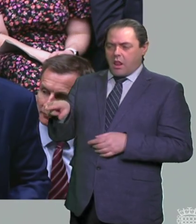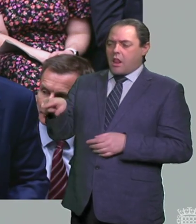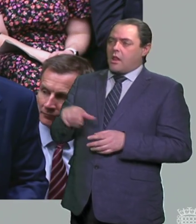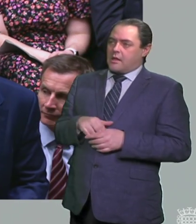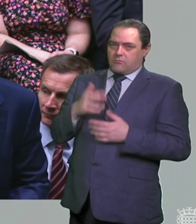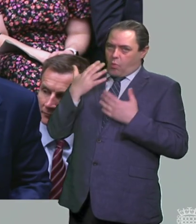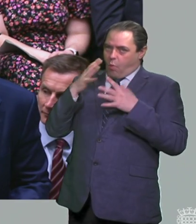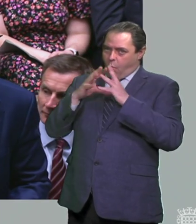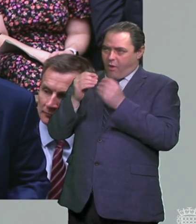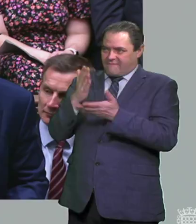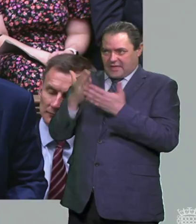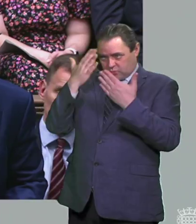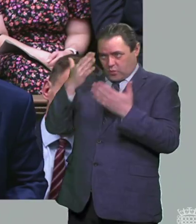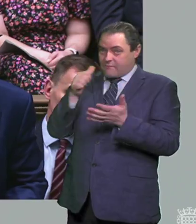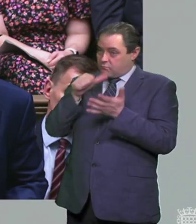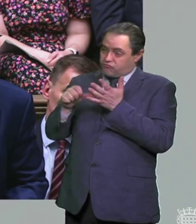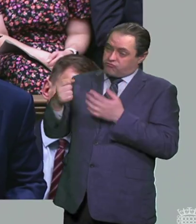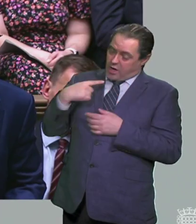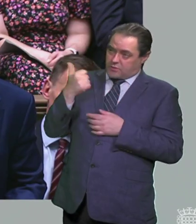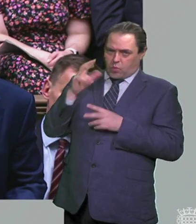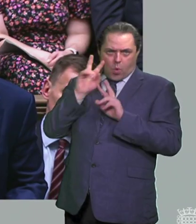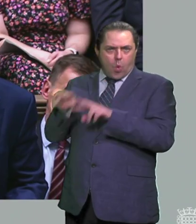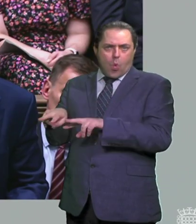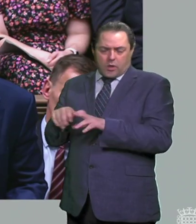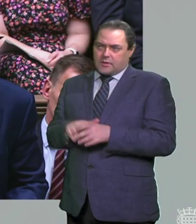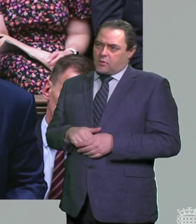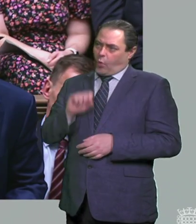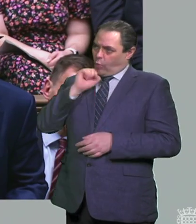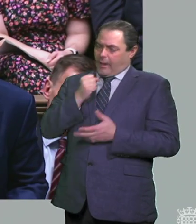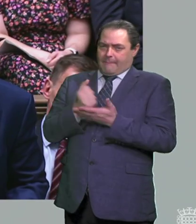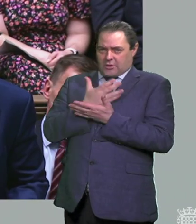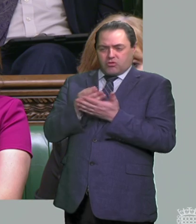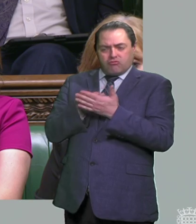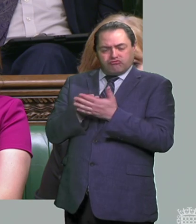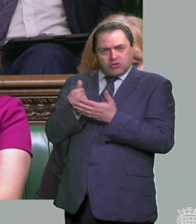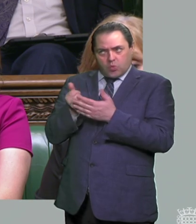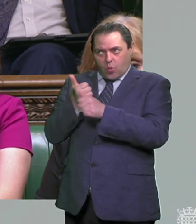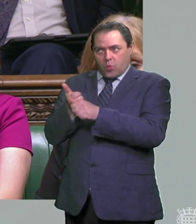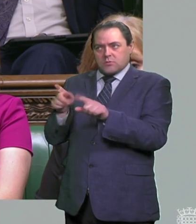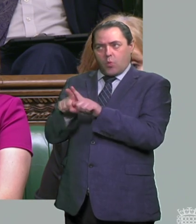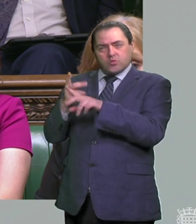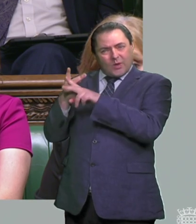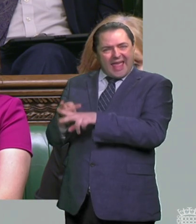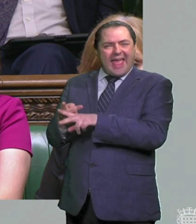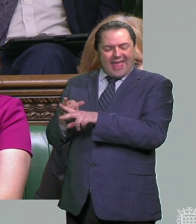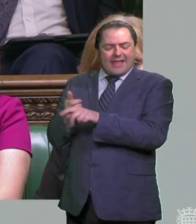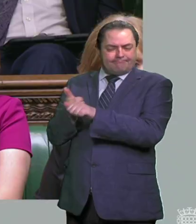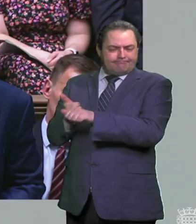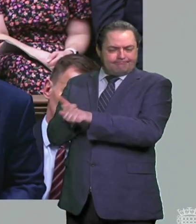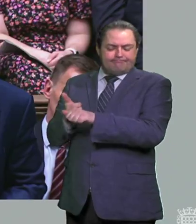I do not know all the facts, but if she writes to me I would be happy to look at it. We will make sure that the resourcing and the care are there.